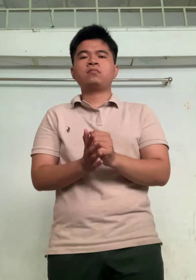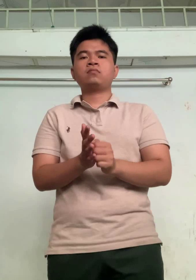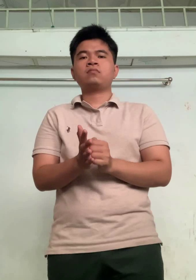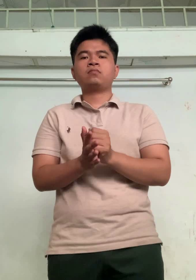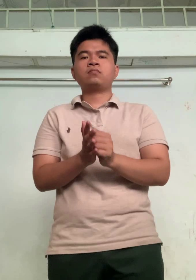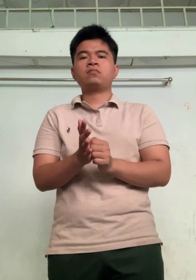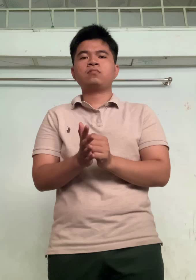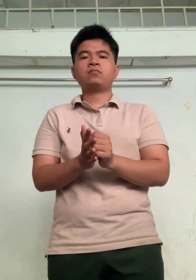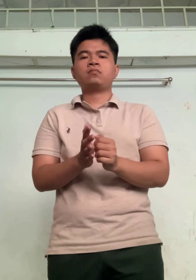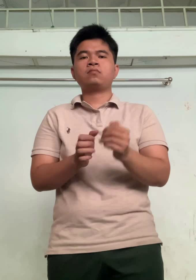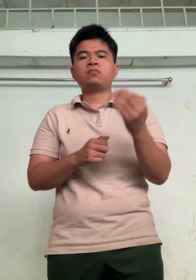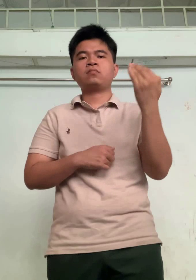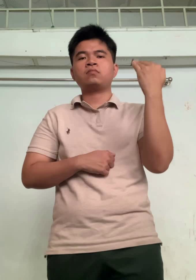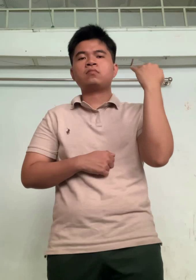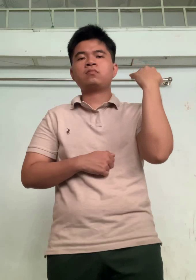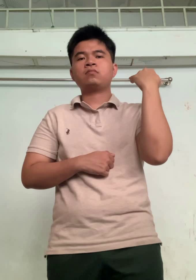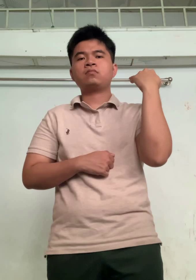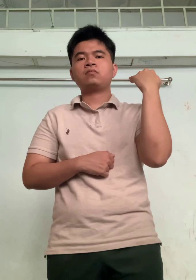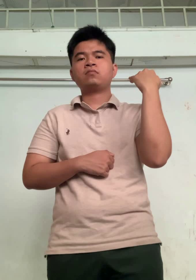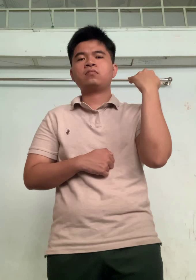thang truoc